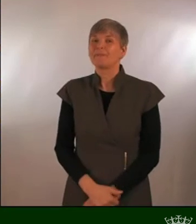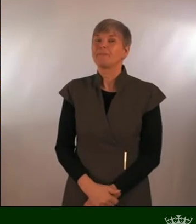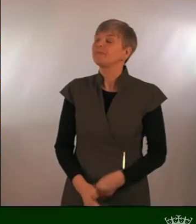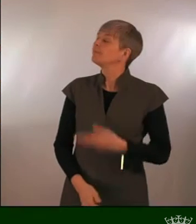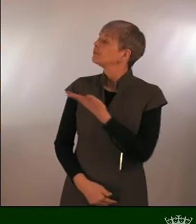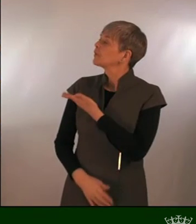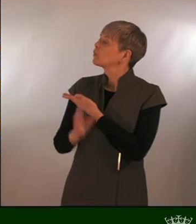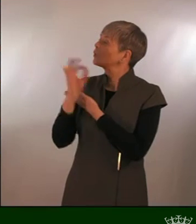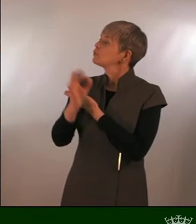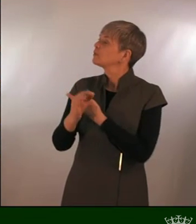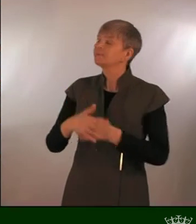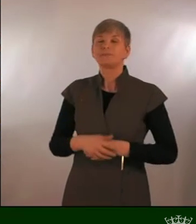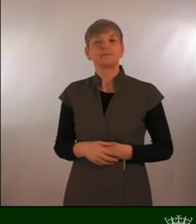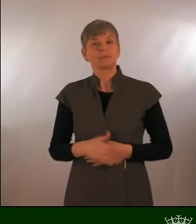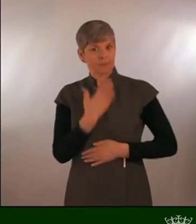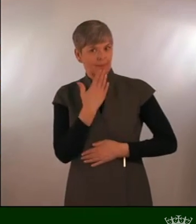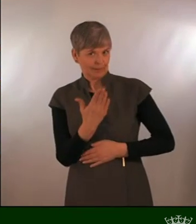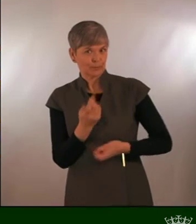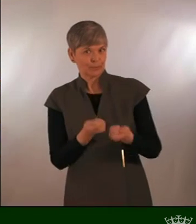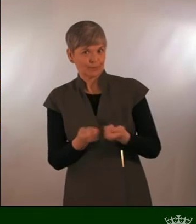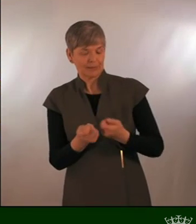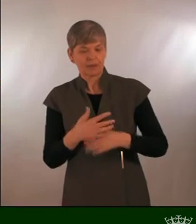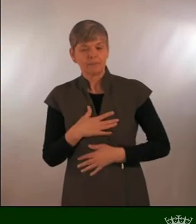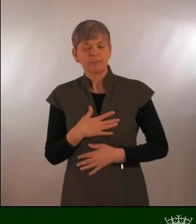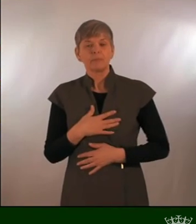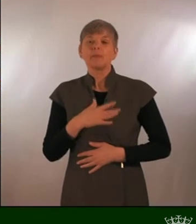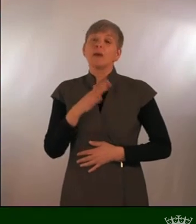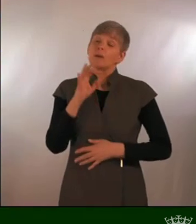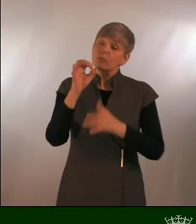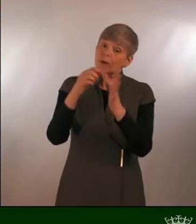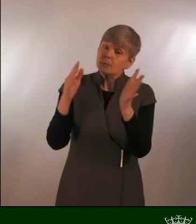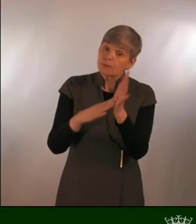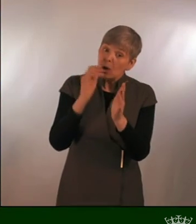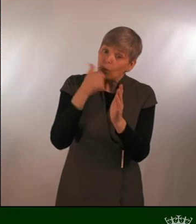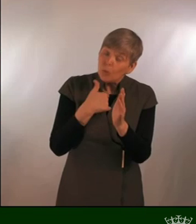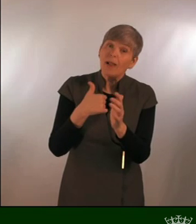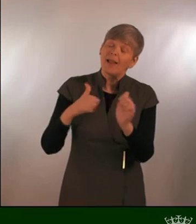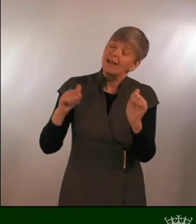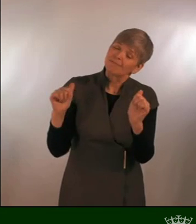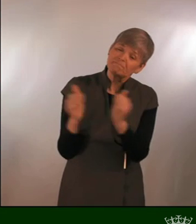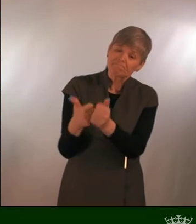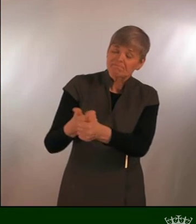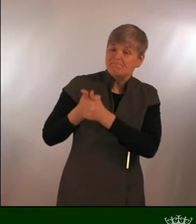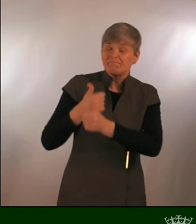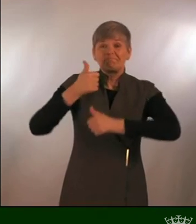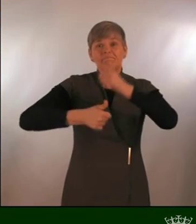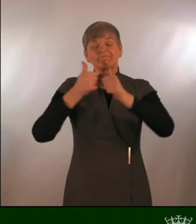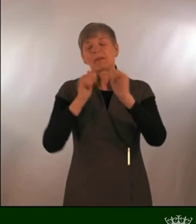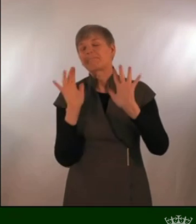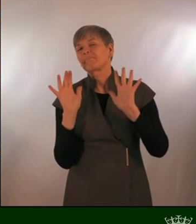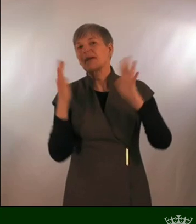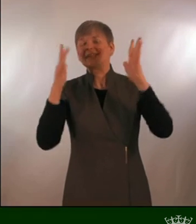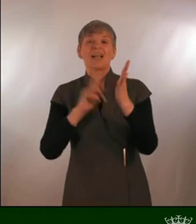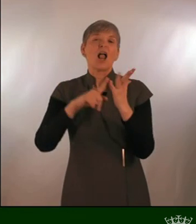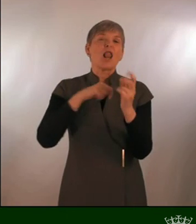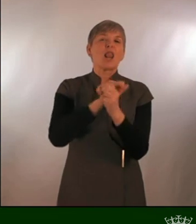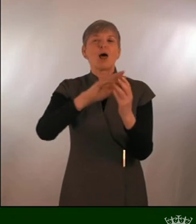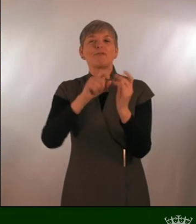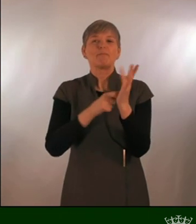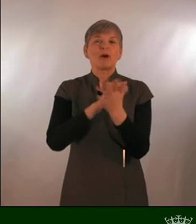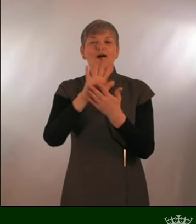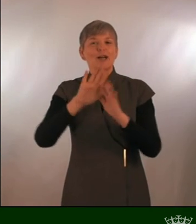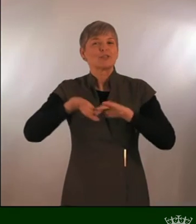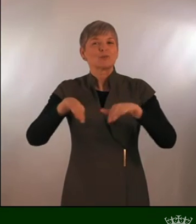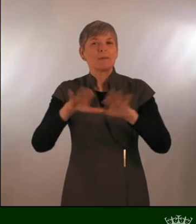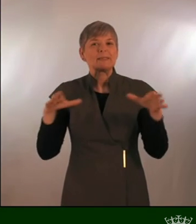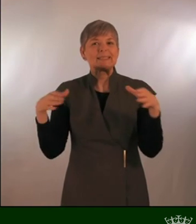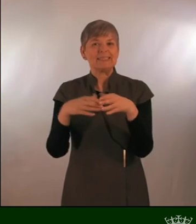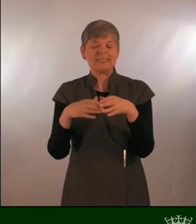Will the Prime Minister join me in congratulating the mighty Loughborough swim team on their five gold medal haul at the McCullagh international open league last month?